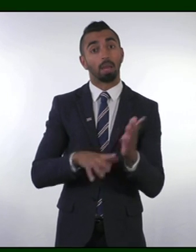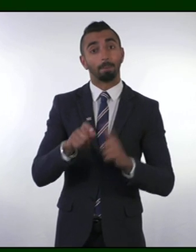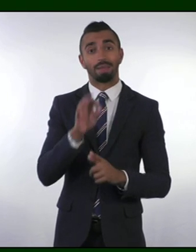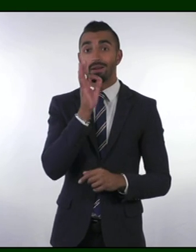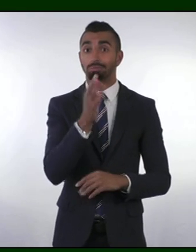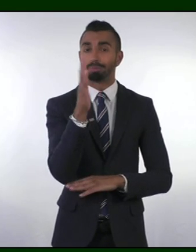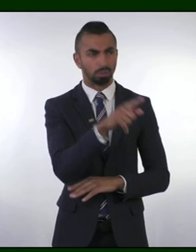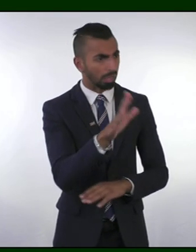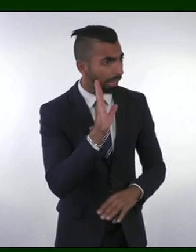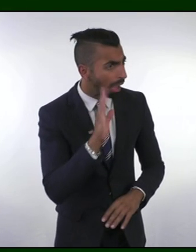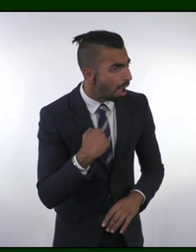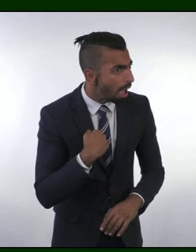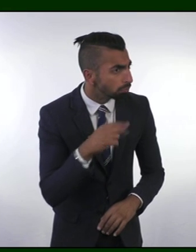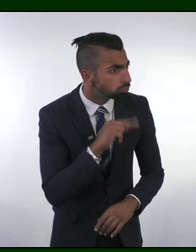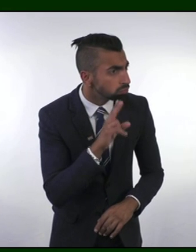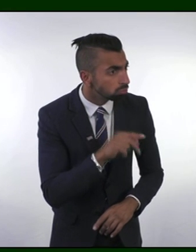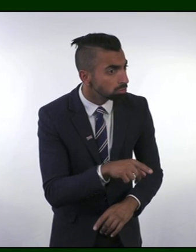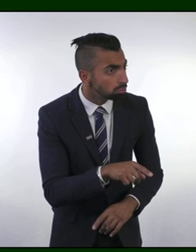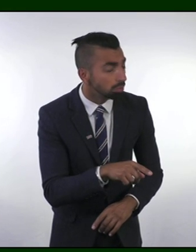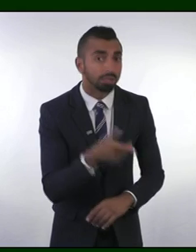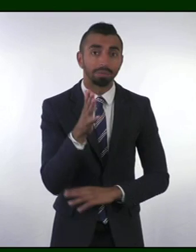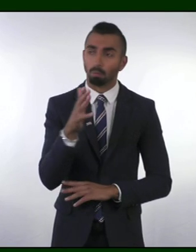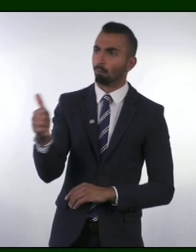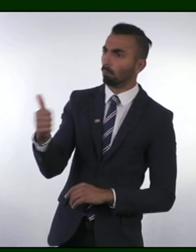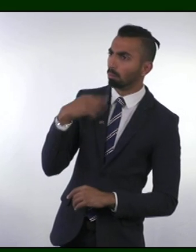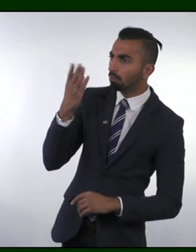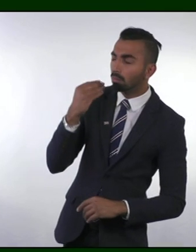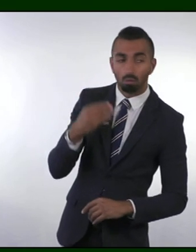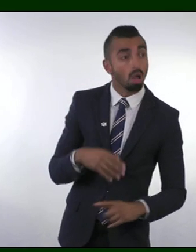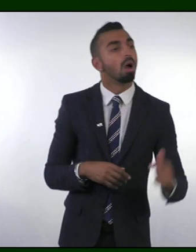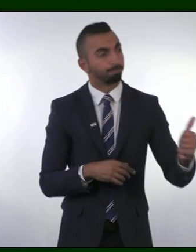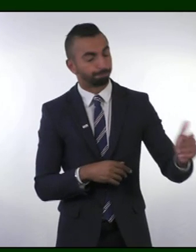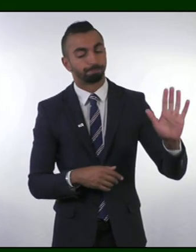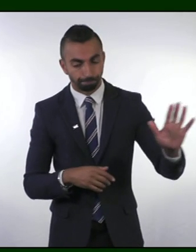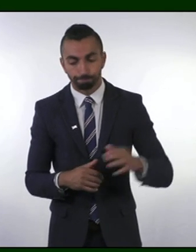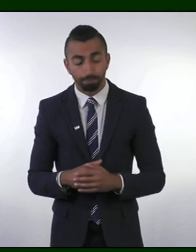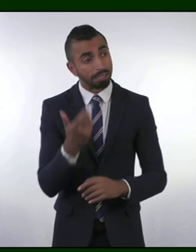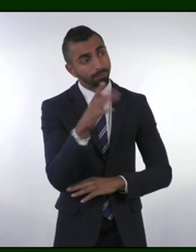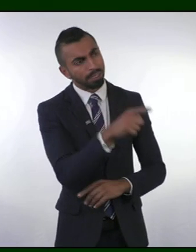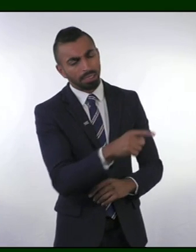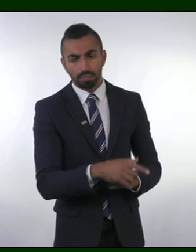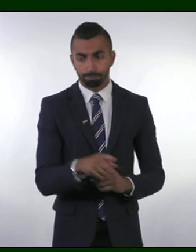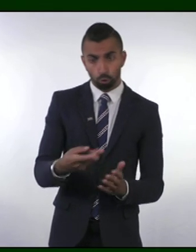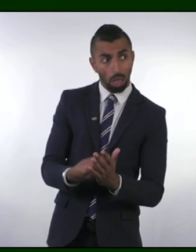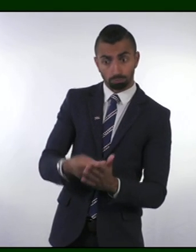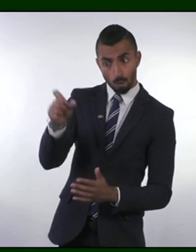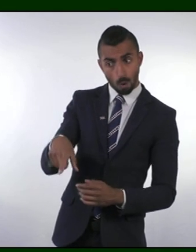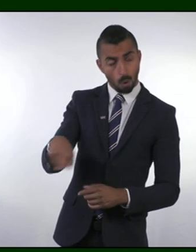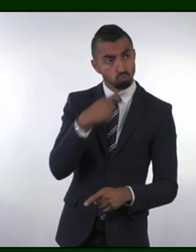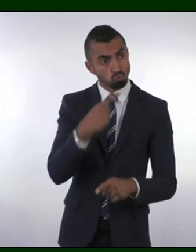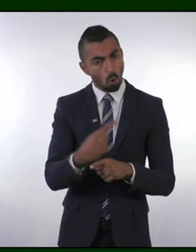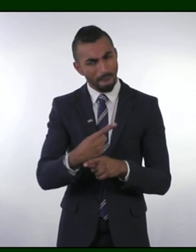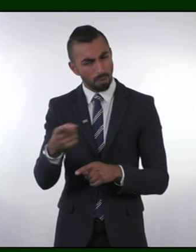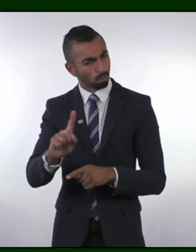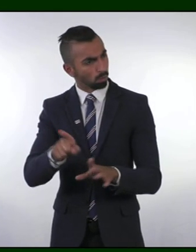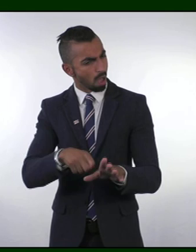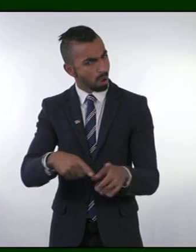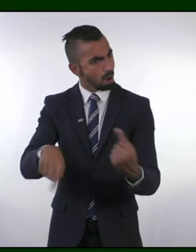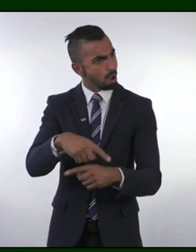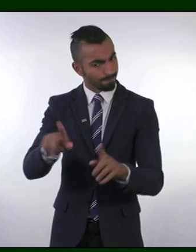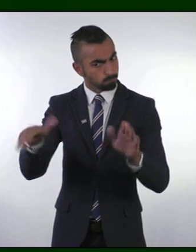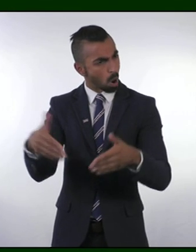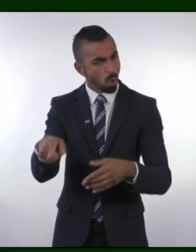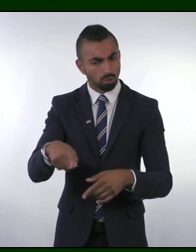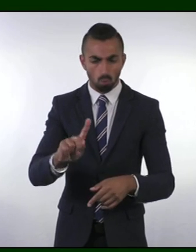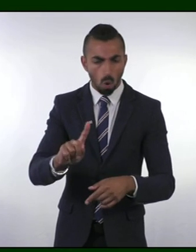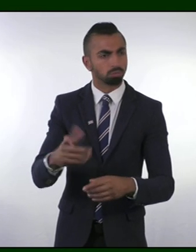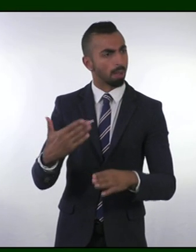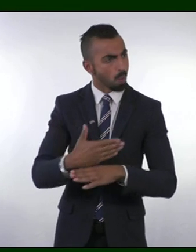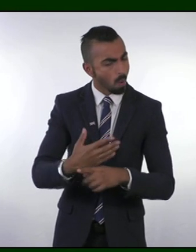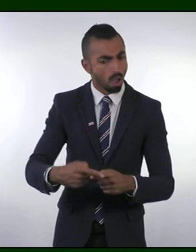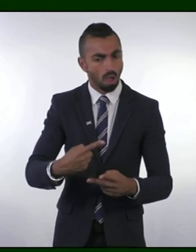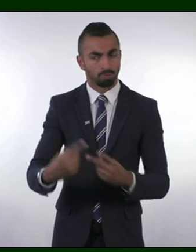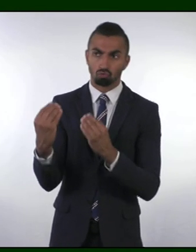May I give a cautious welcome to the Chancellor’s emphasis on young people, employment and training?